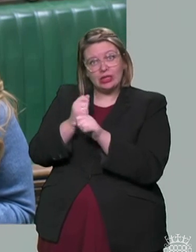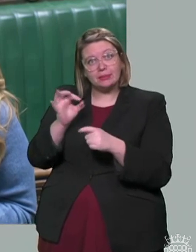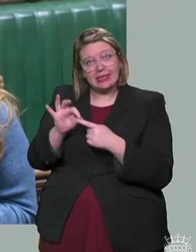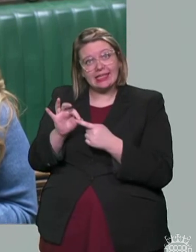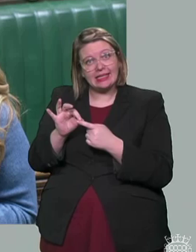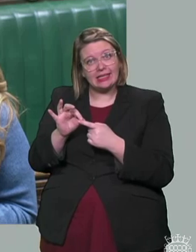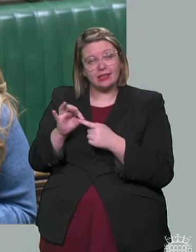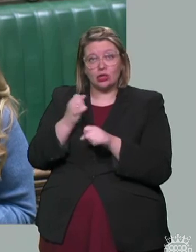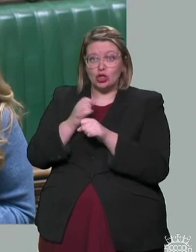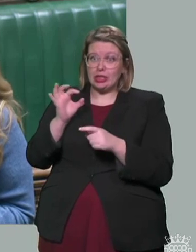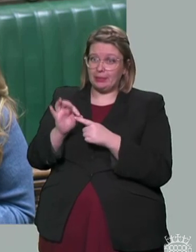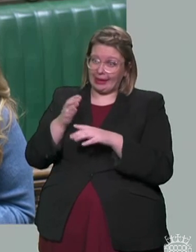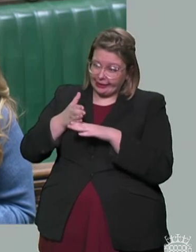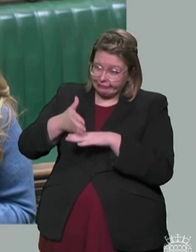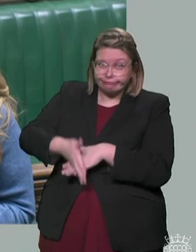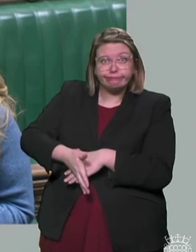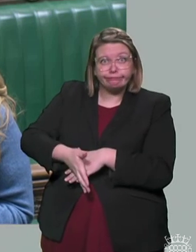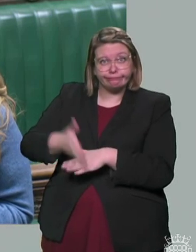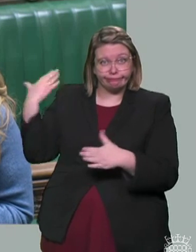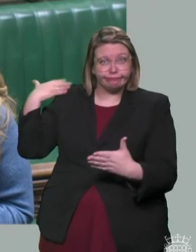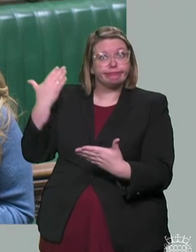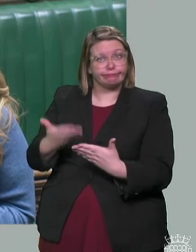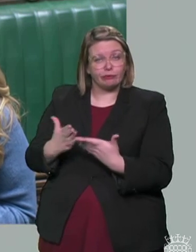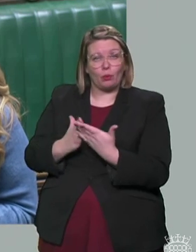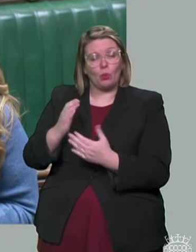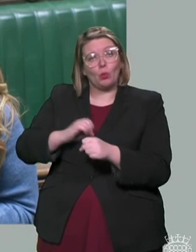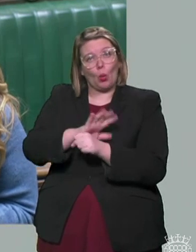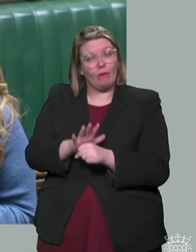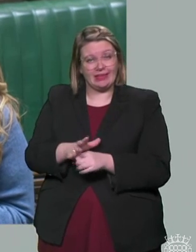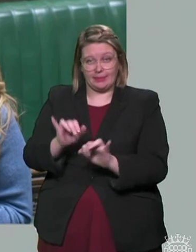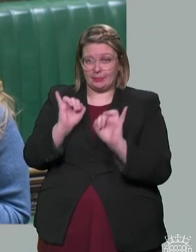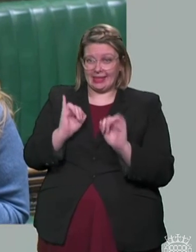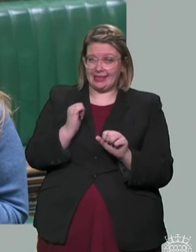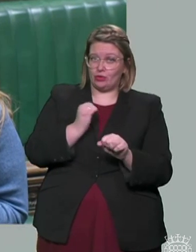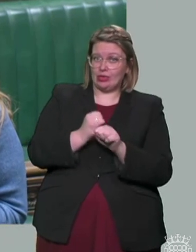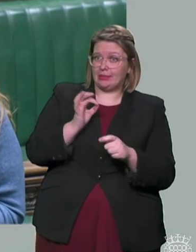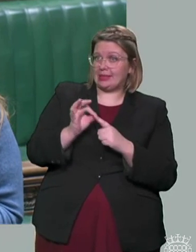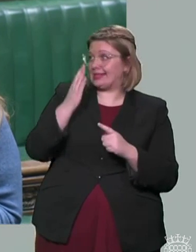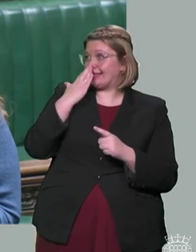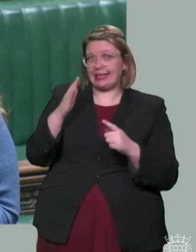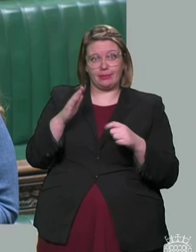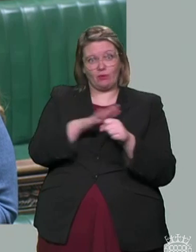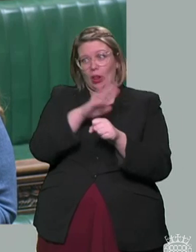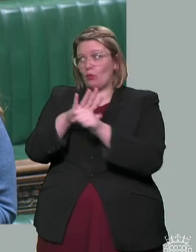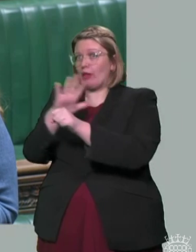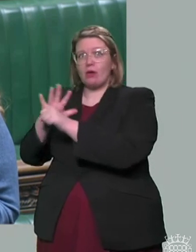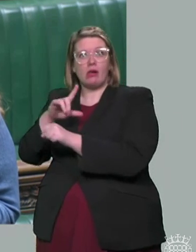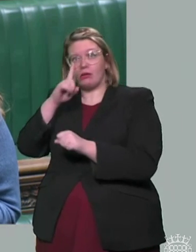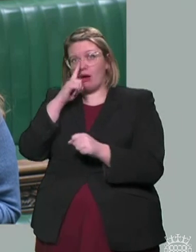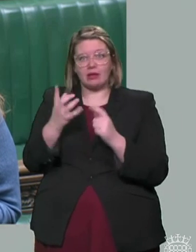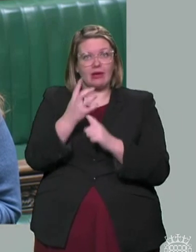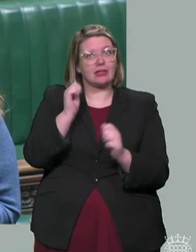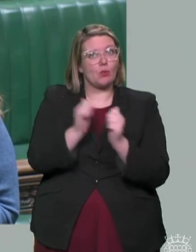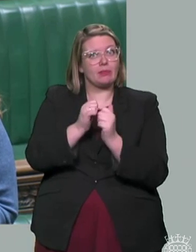GPs are working flat out during the pandemic, but ongoing capacity issues remain.